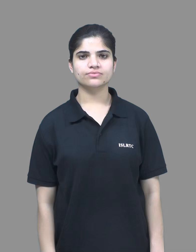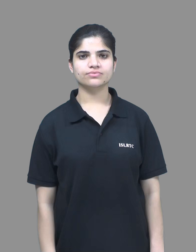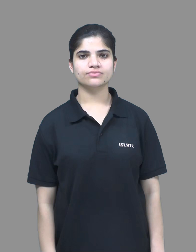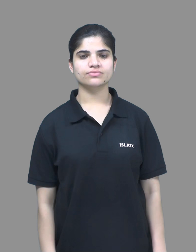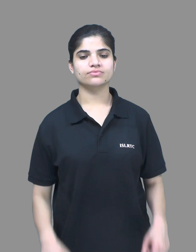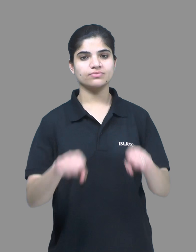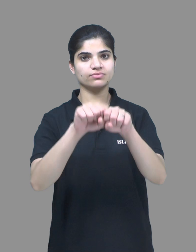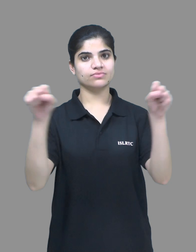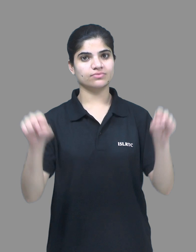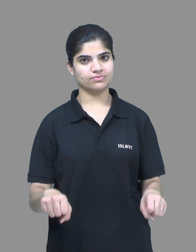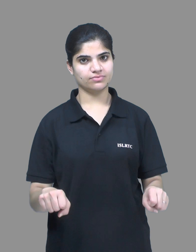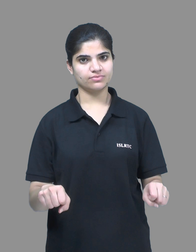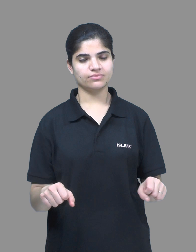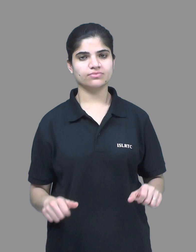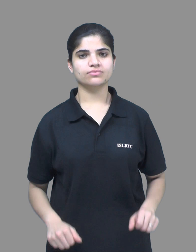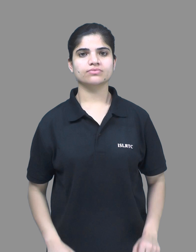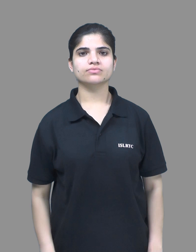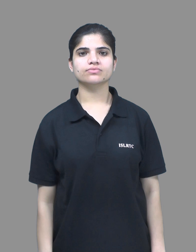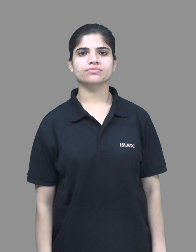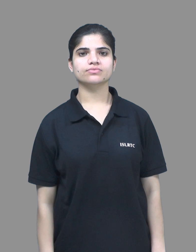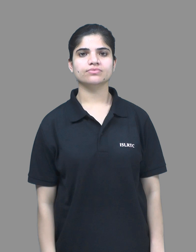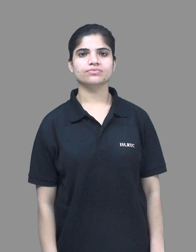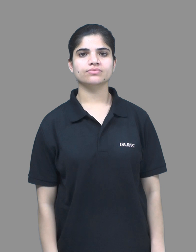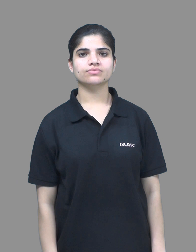System